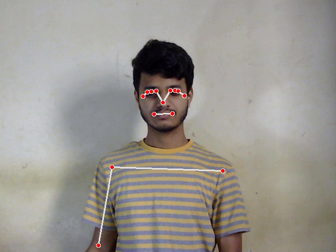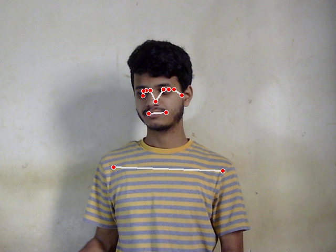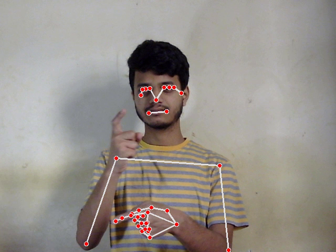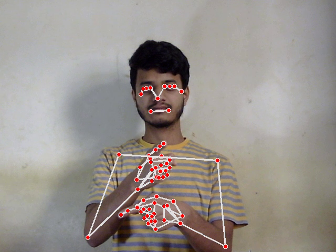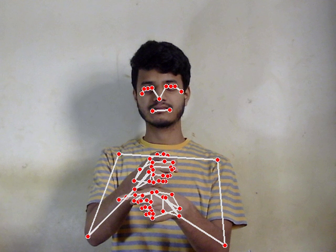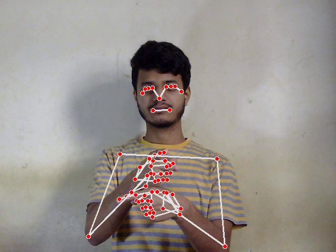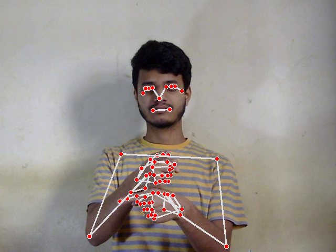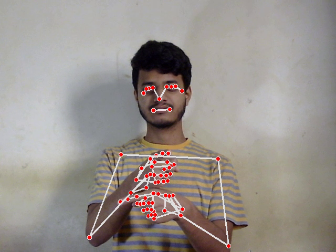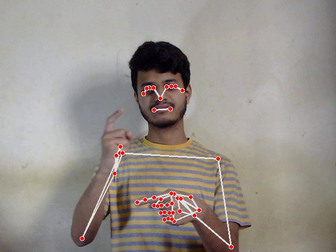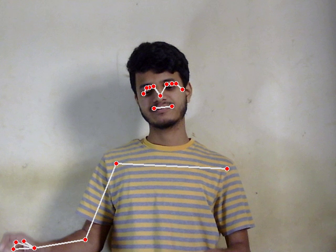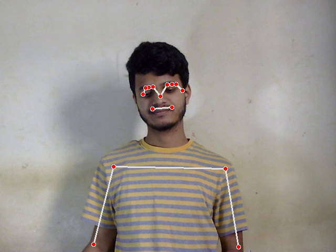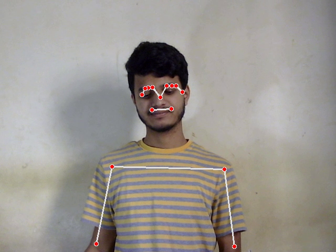right